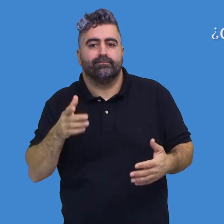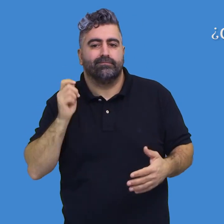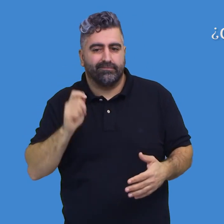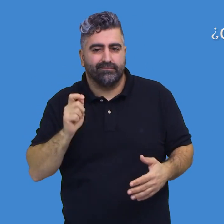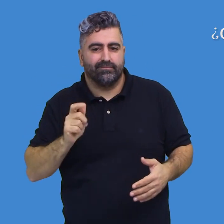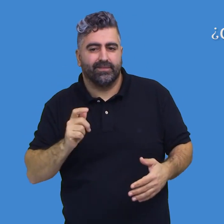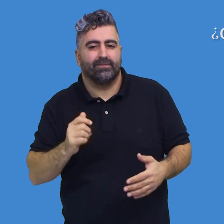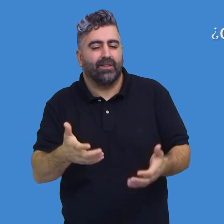frecuente